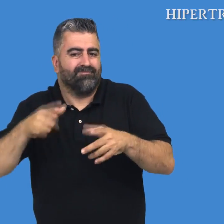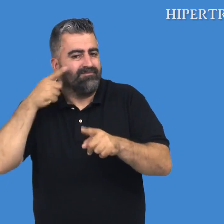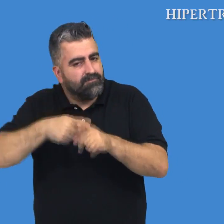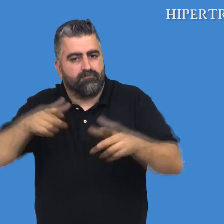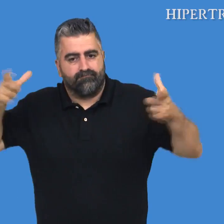objetivo